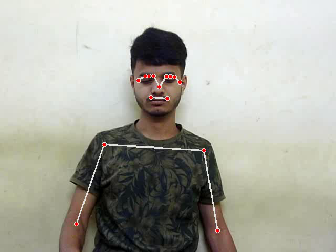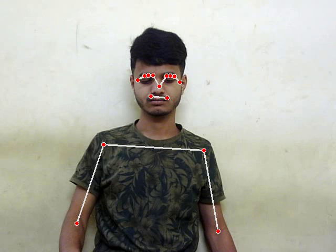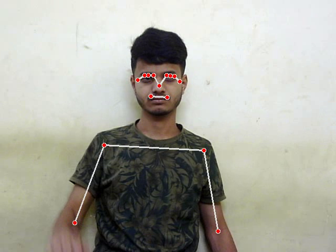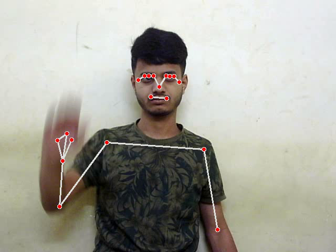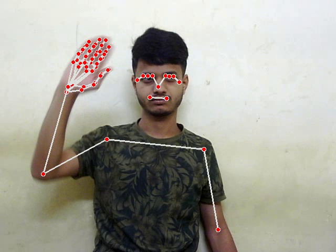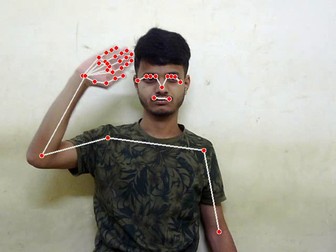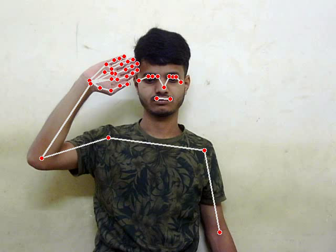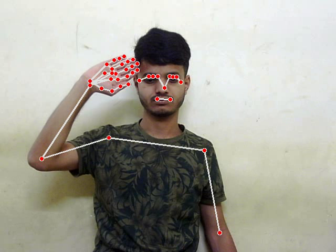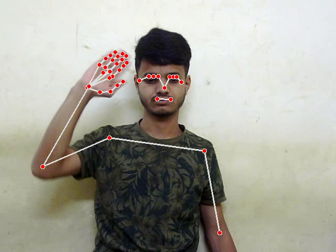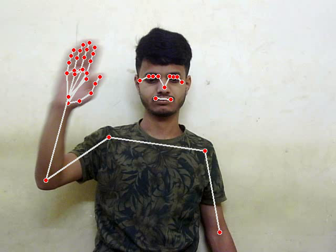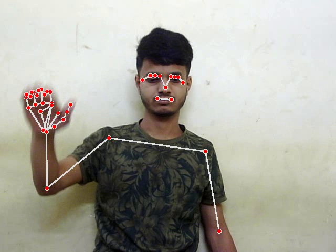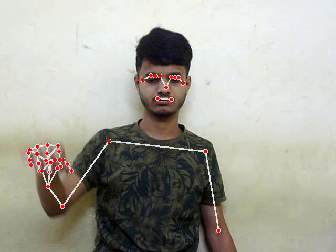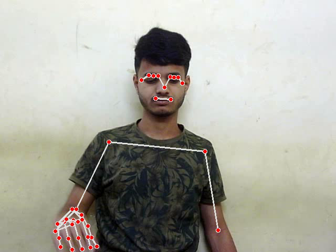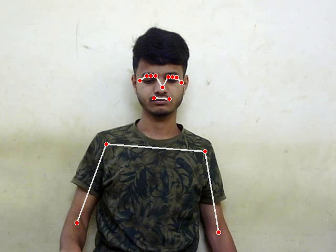hello